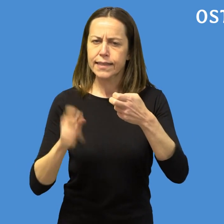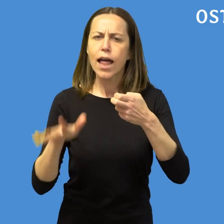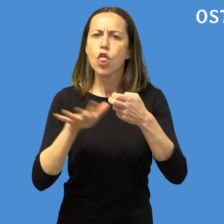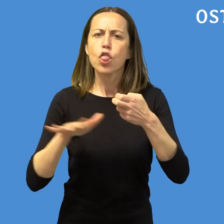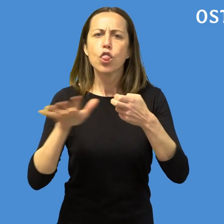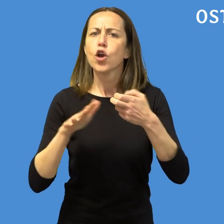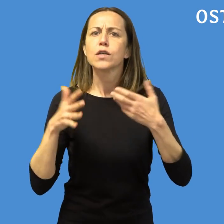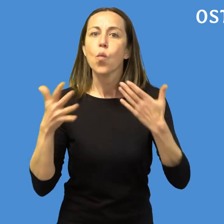dónde